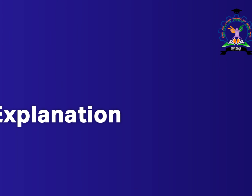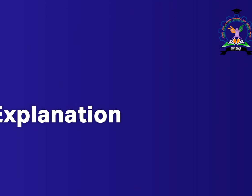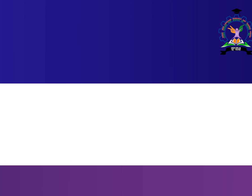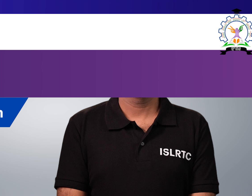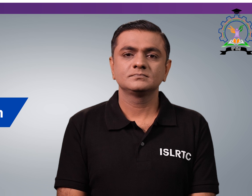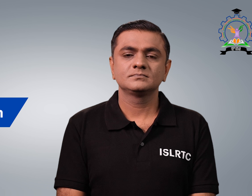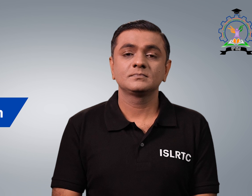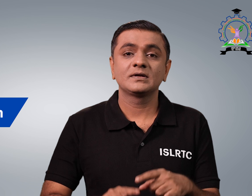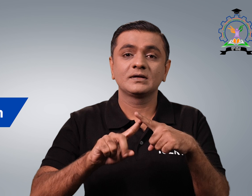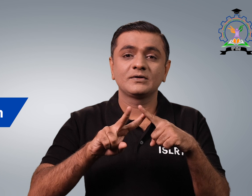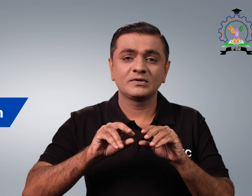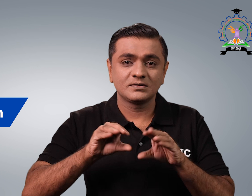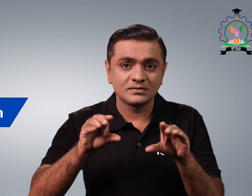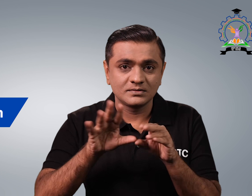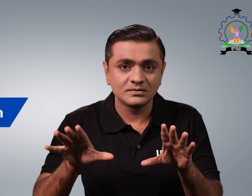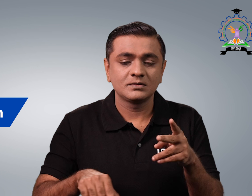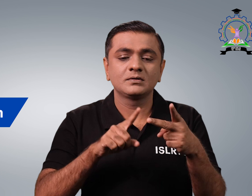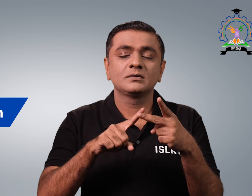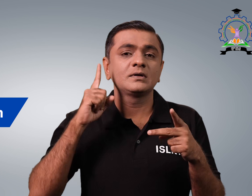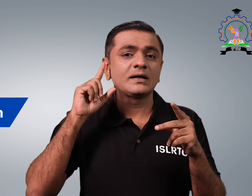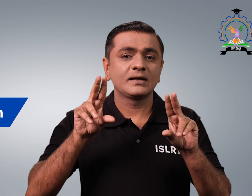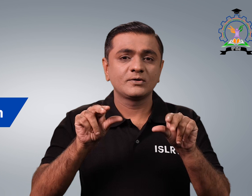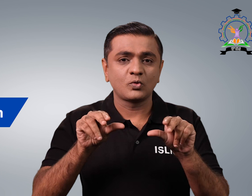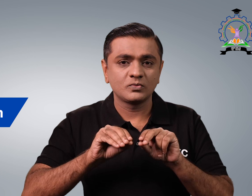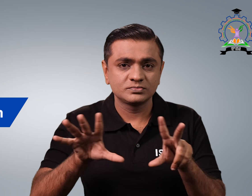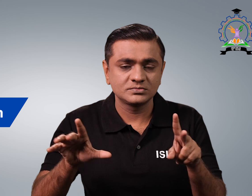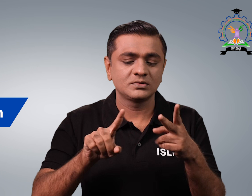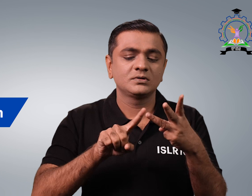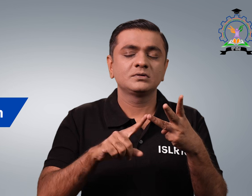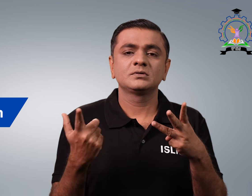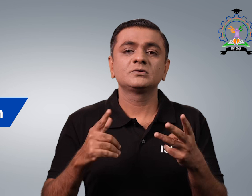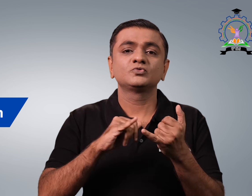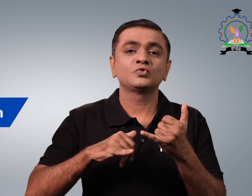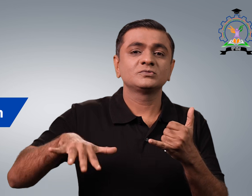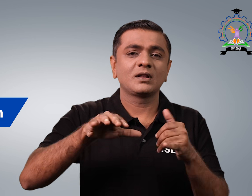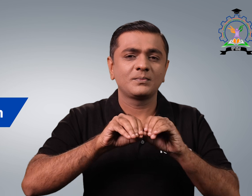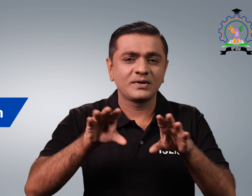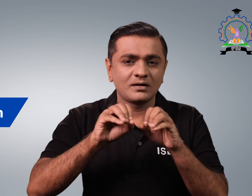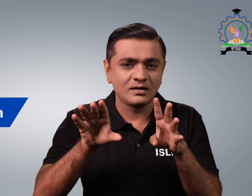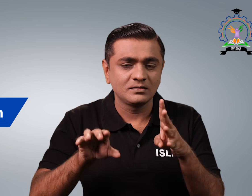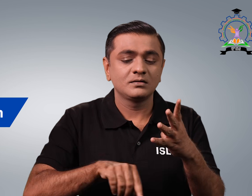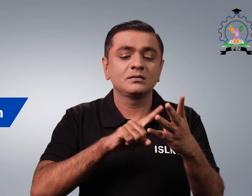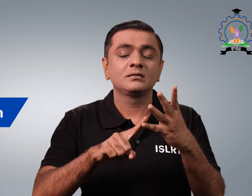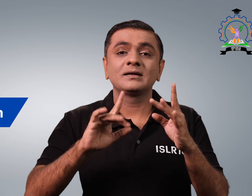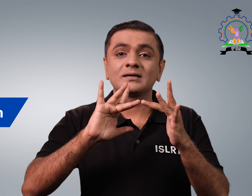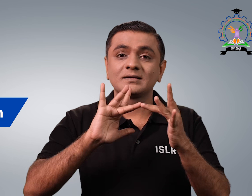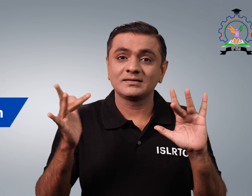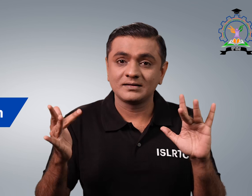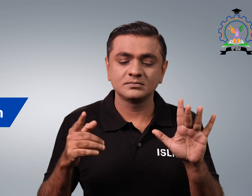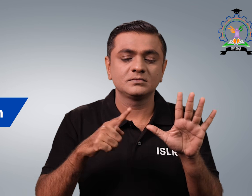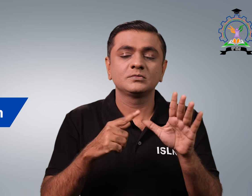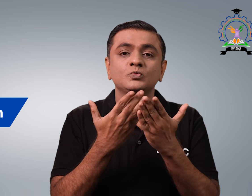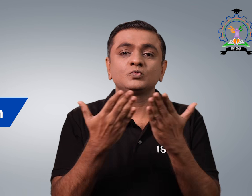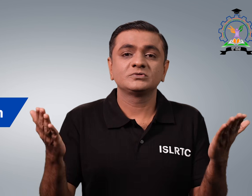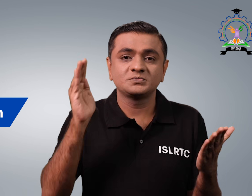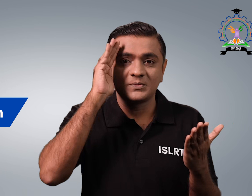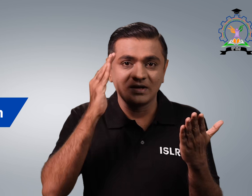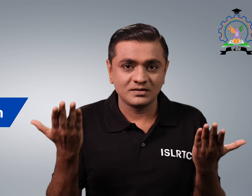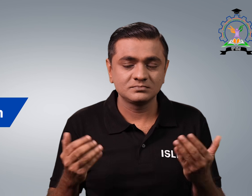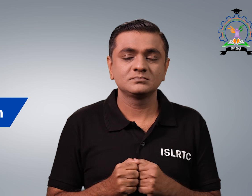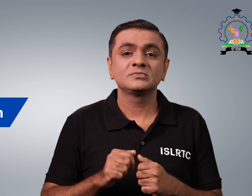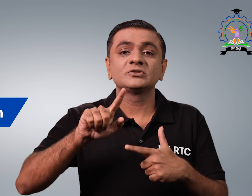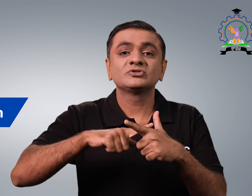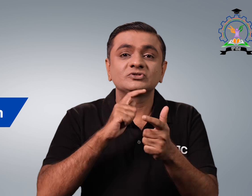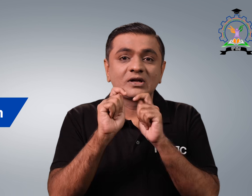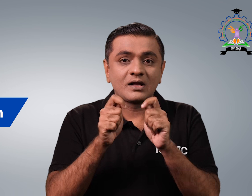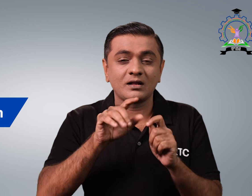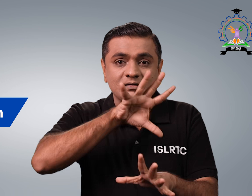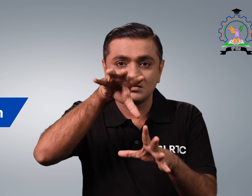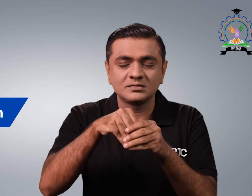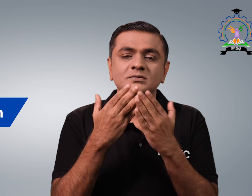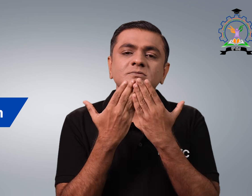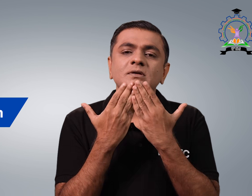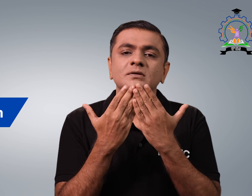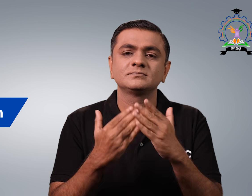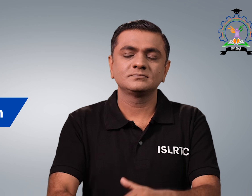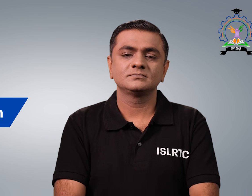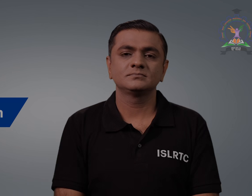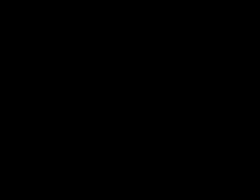Mass communication is a field of study that focuses on television, radio, social media, internet, newspaper and journalism.